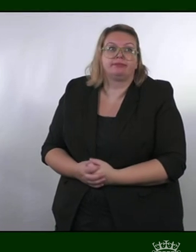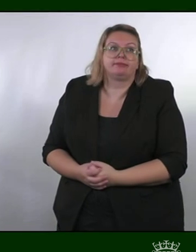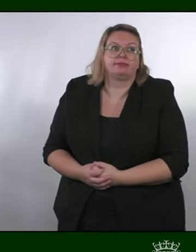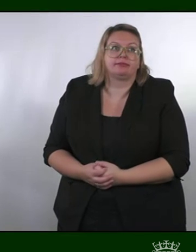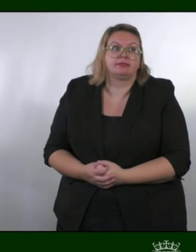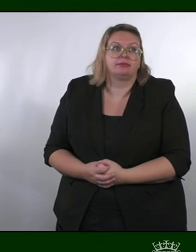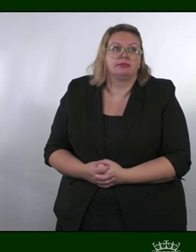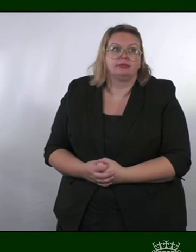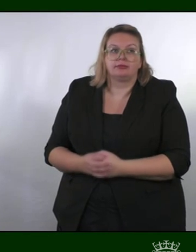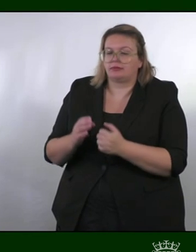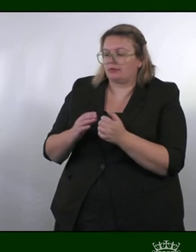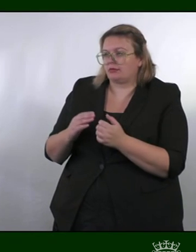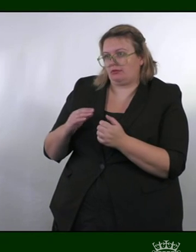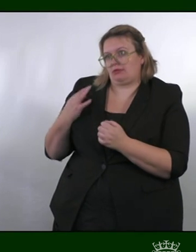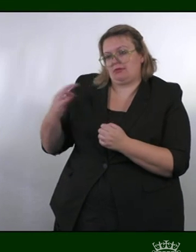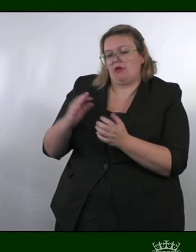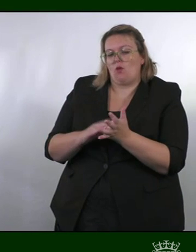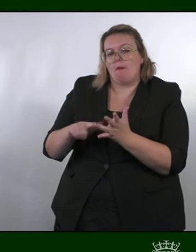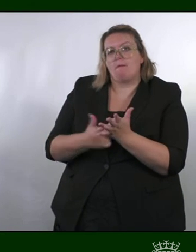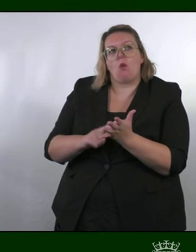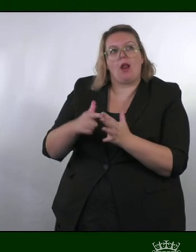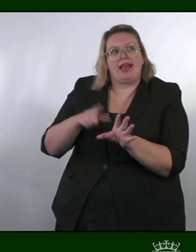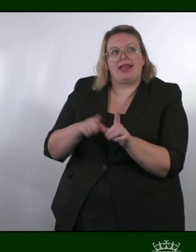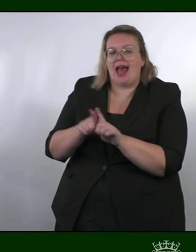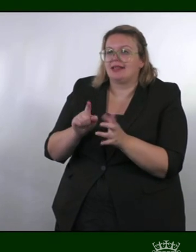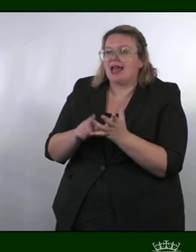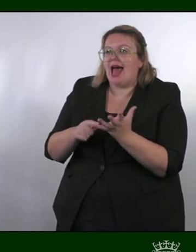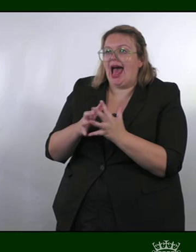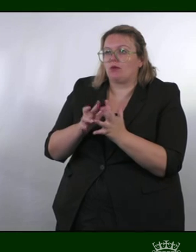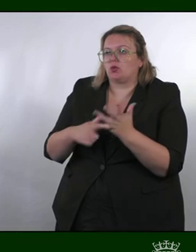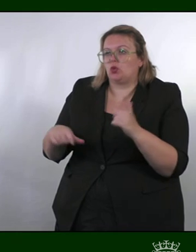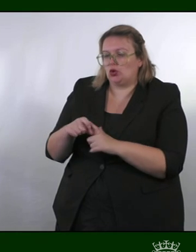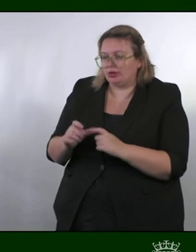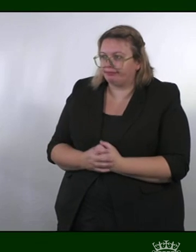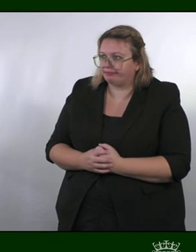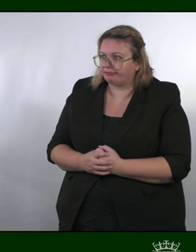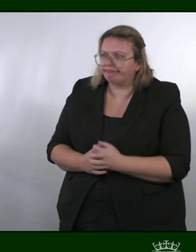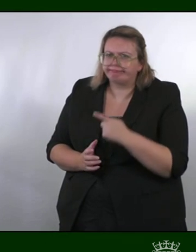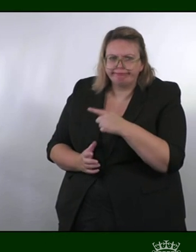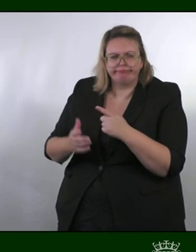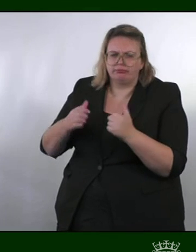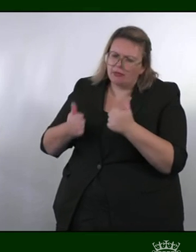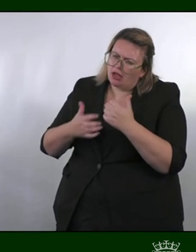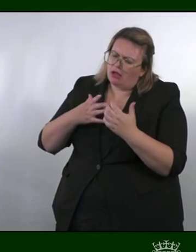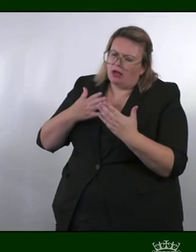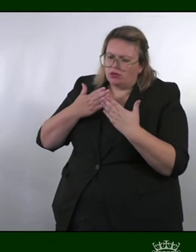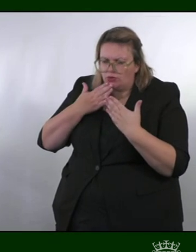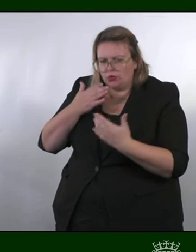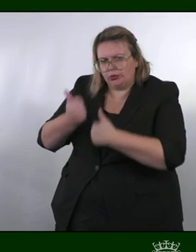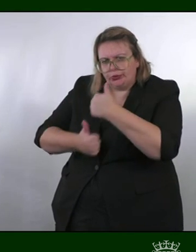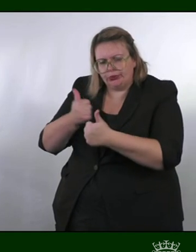I congratulate the Prime Minister and his negotiating team on their strong stance in the negotiations with the EU.